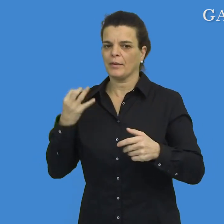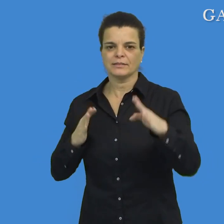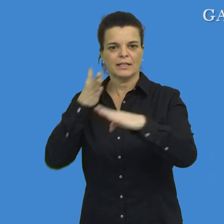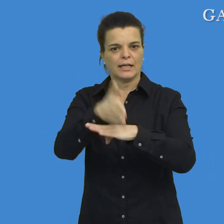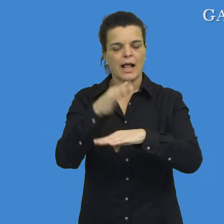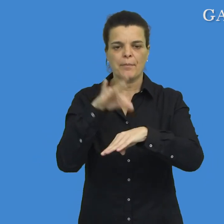ir